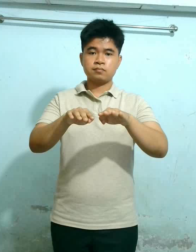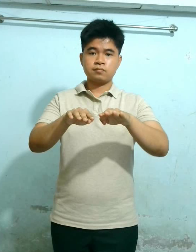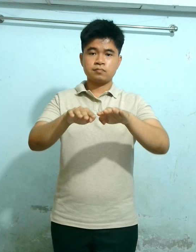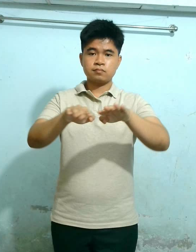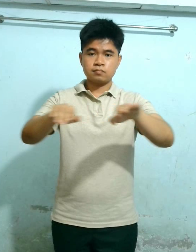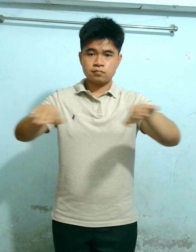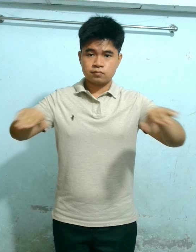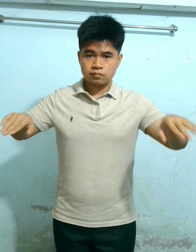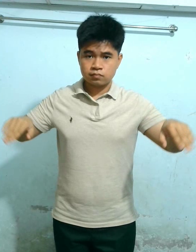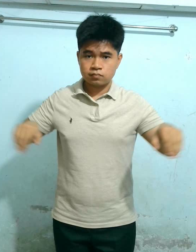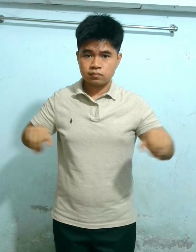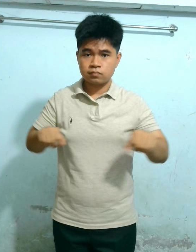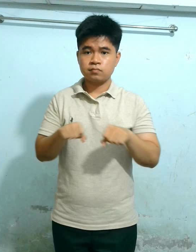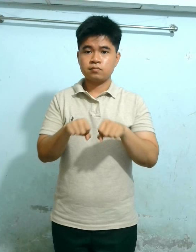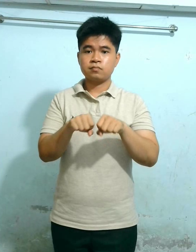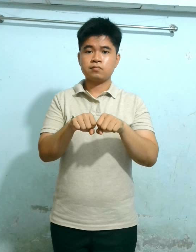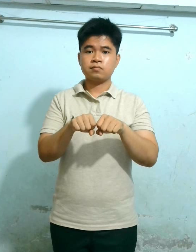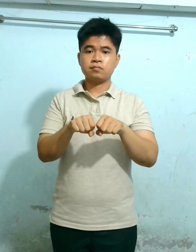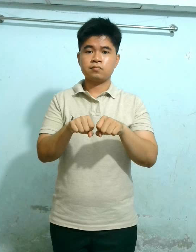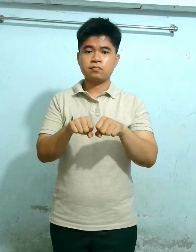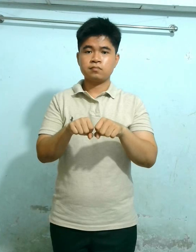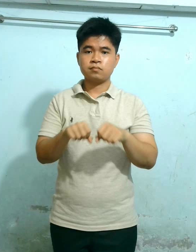boi